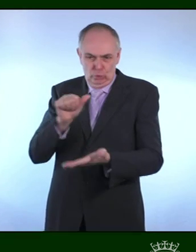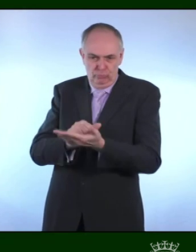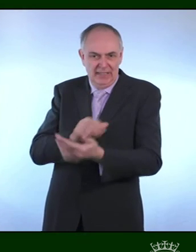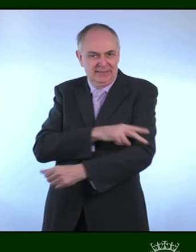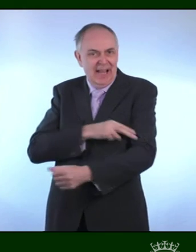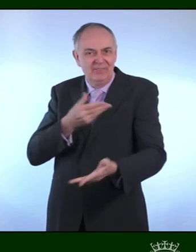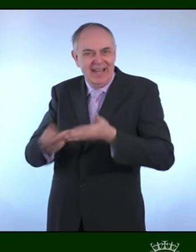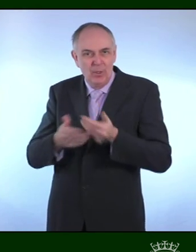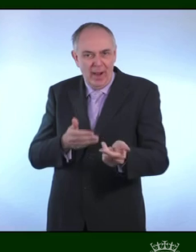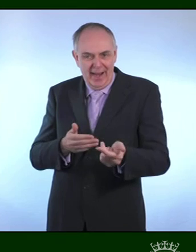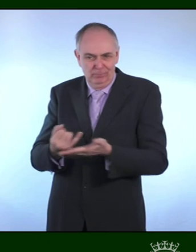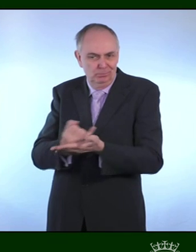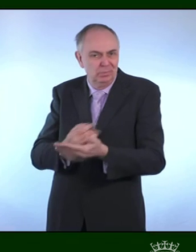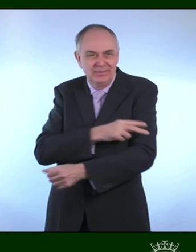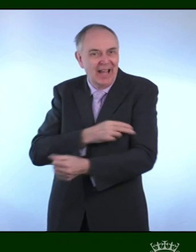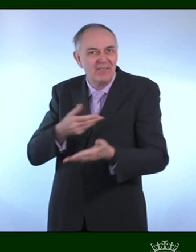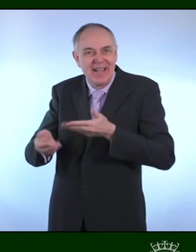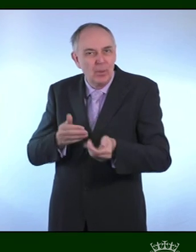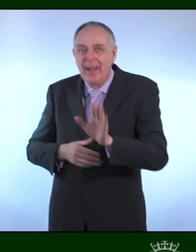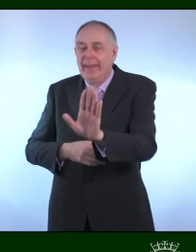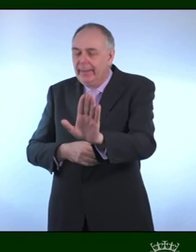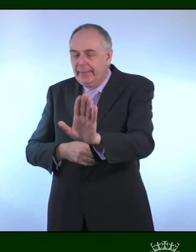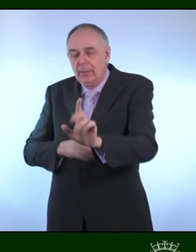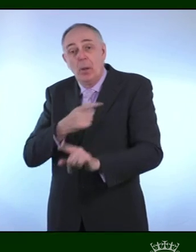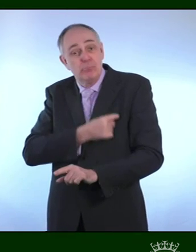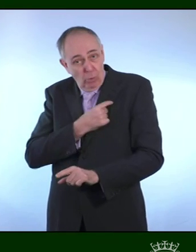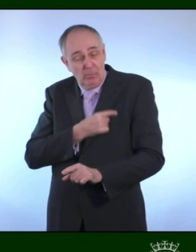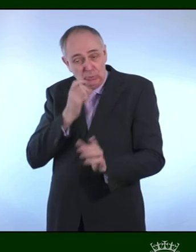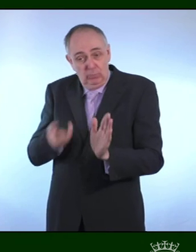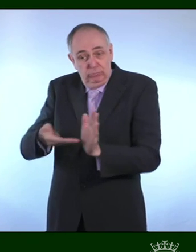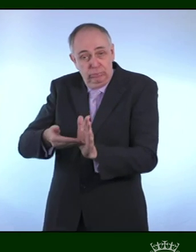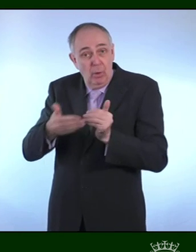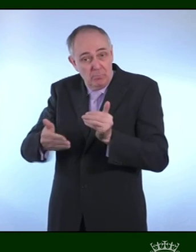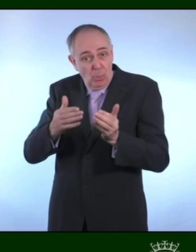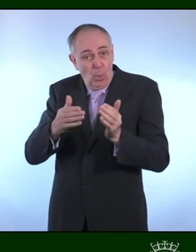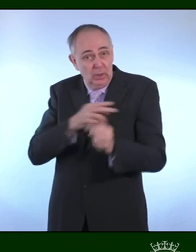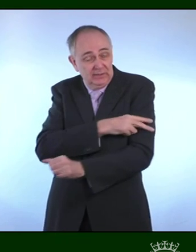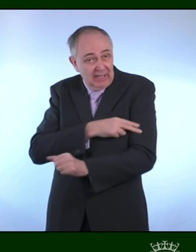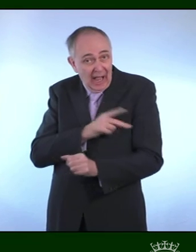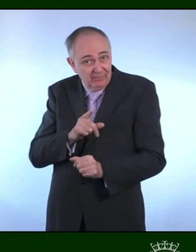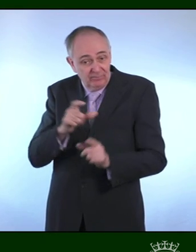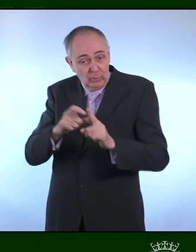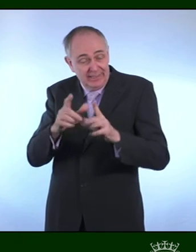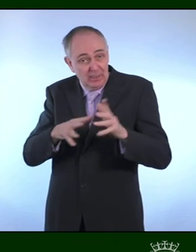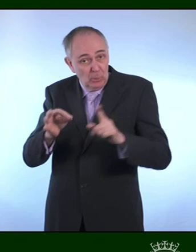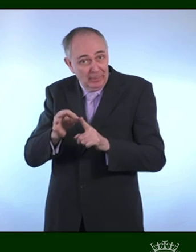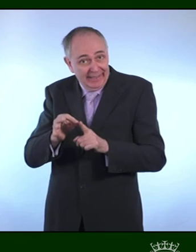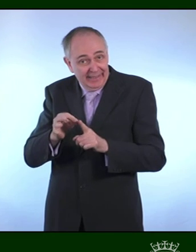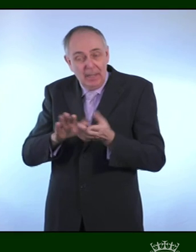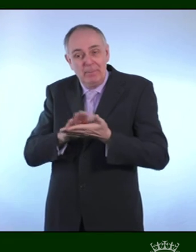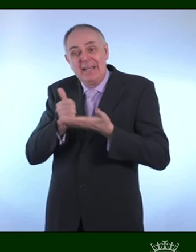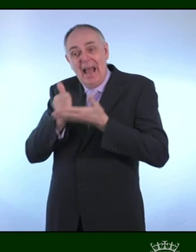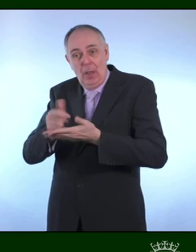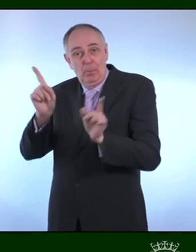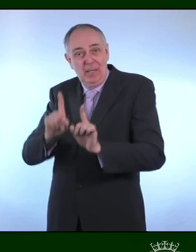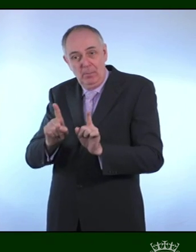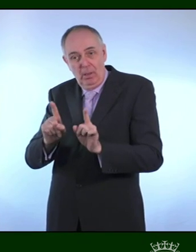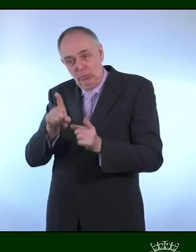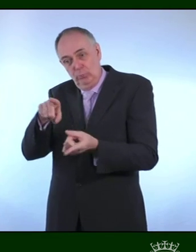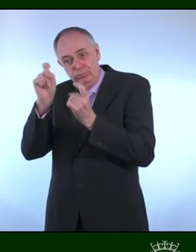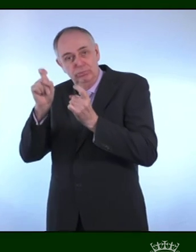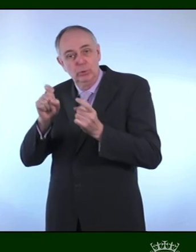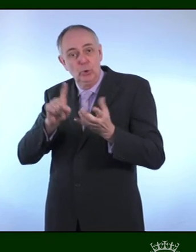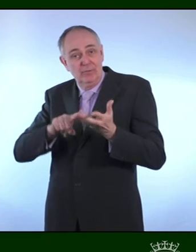But I will take it from what the Prime Minister said that there is going to be an increase in DWP staff in order that people can access universal credit more quickly.